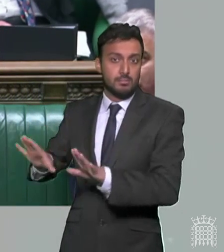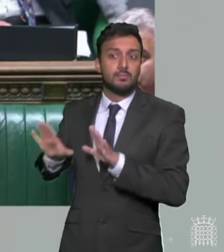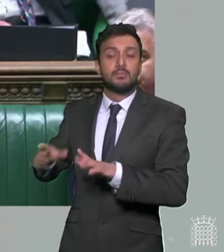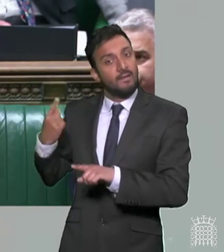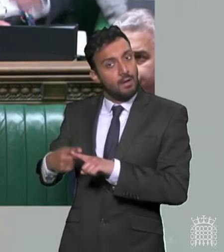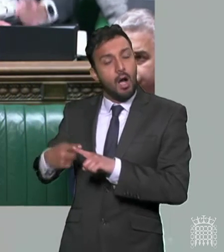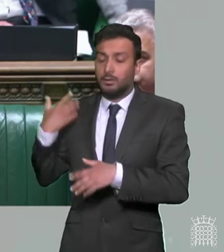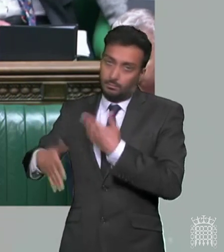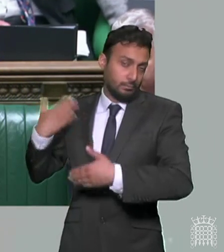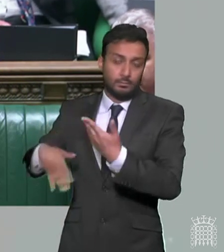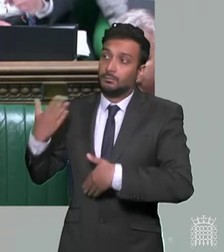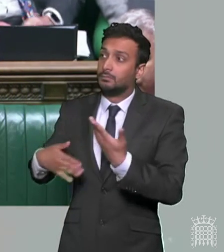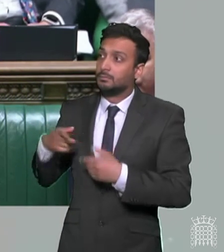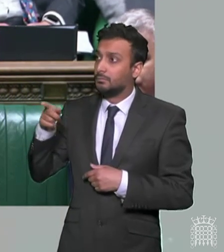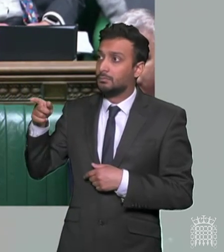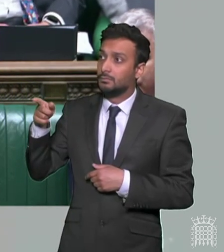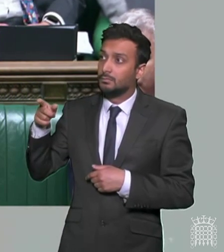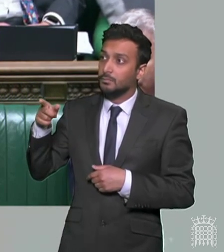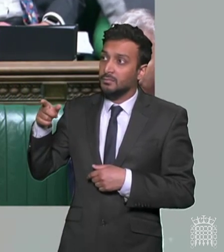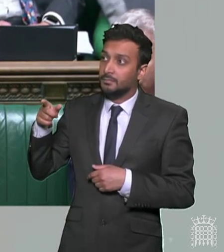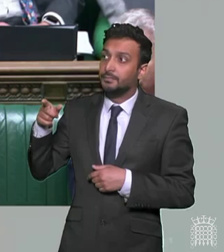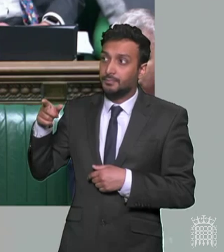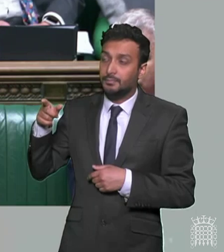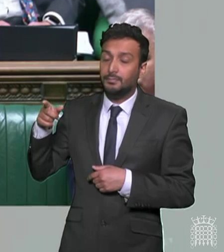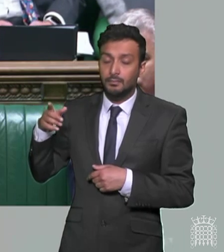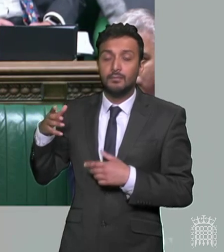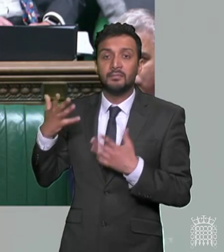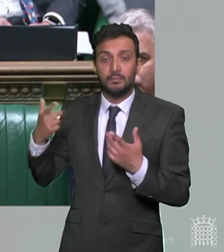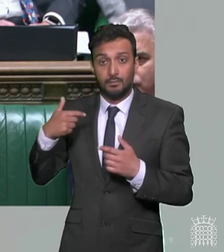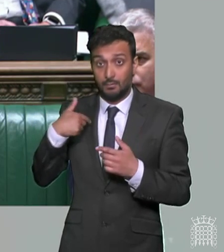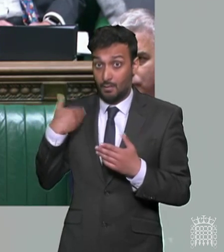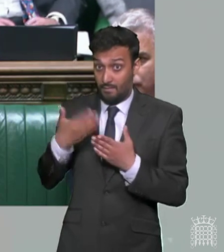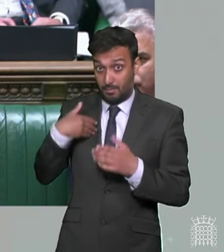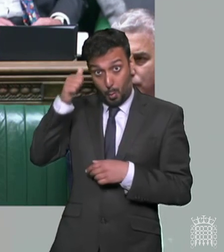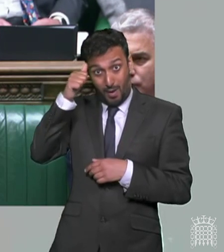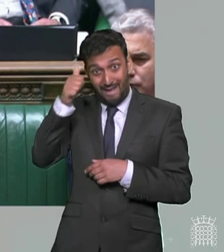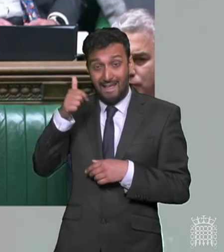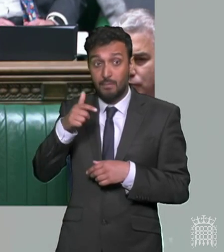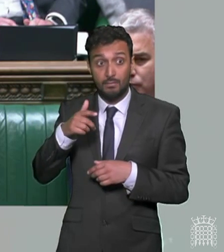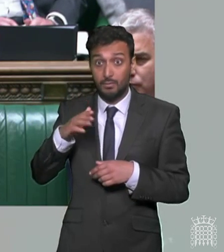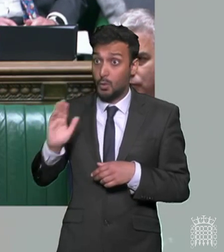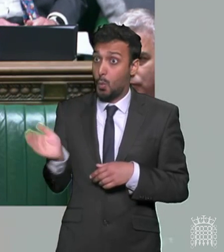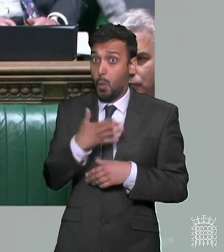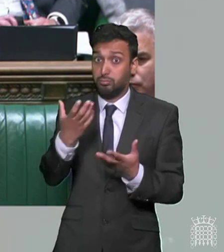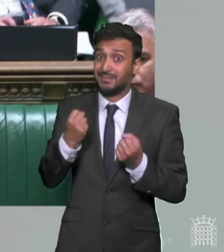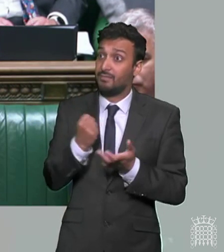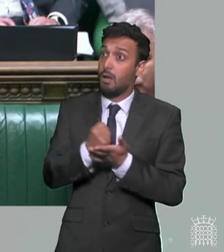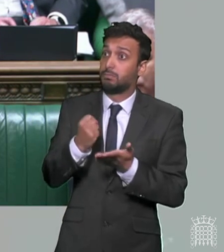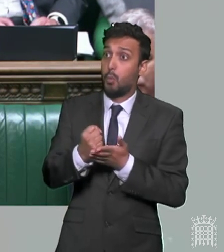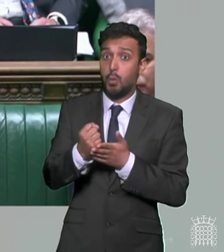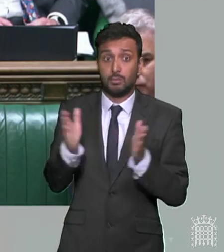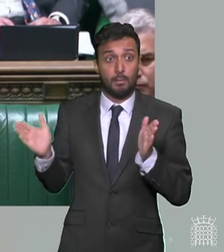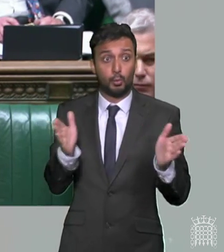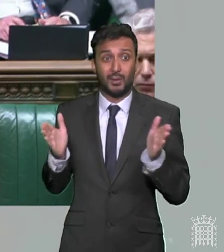To the best of my knowledge, everybody is getting their passport within four to six weeks.